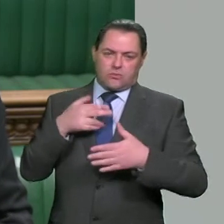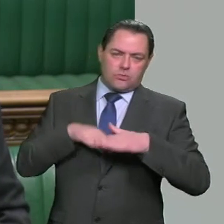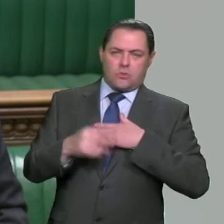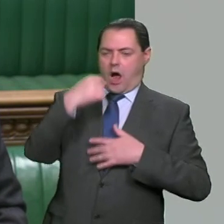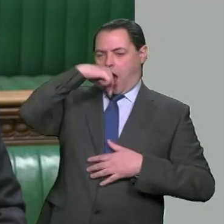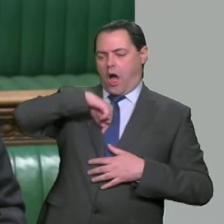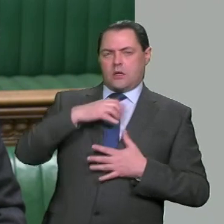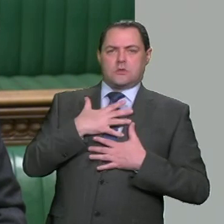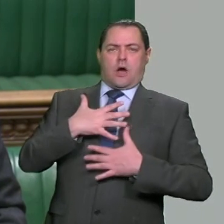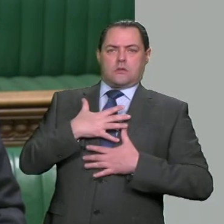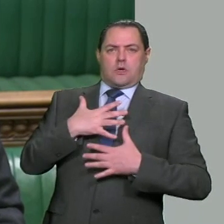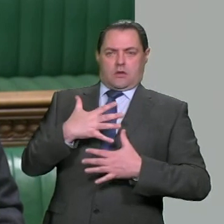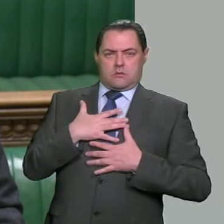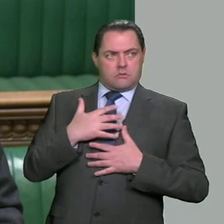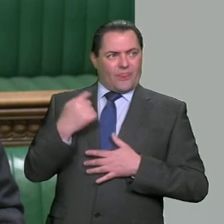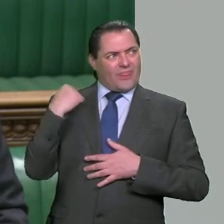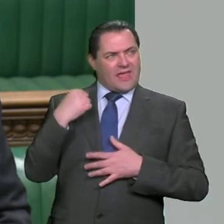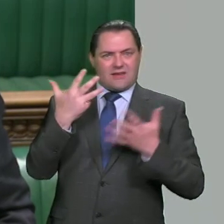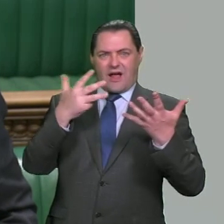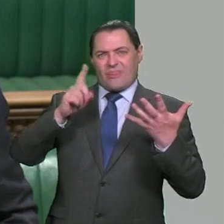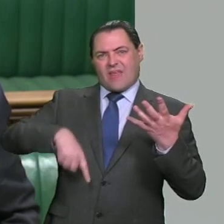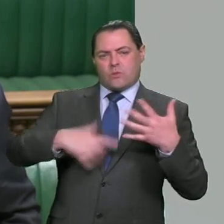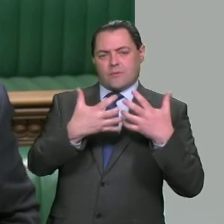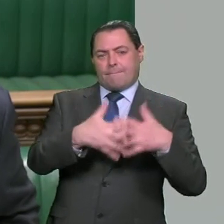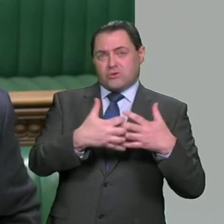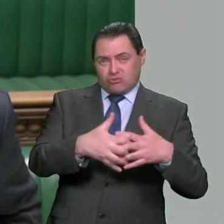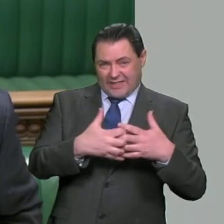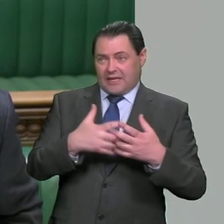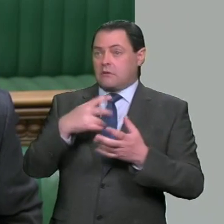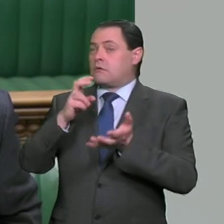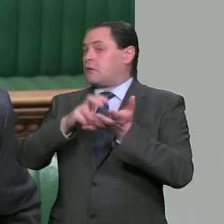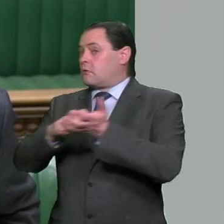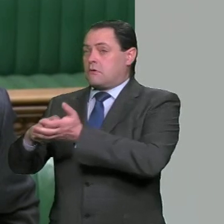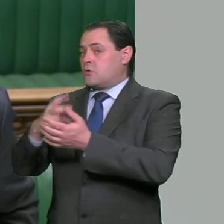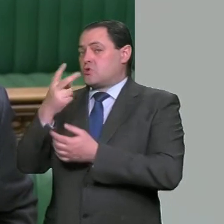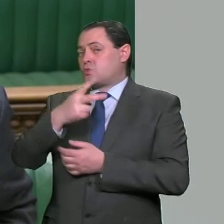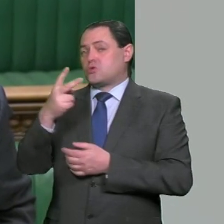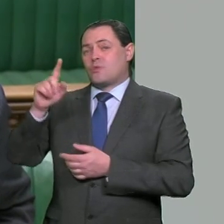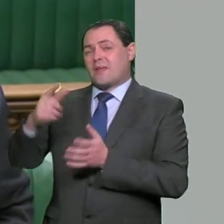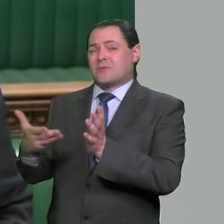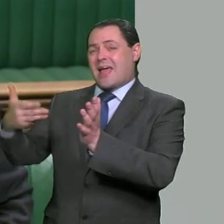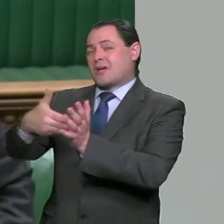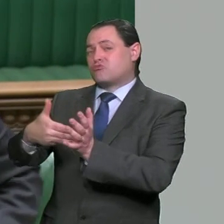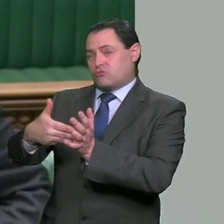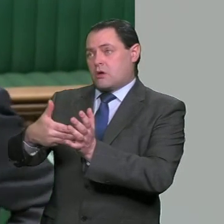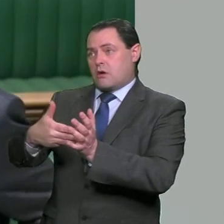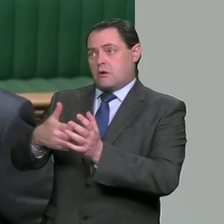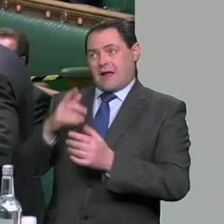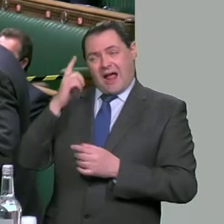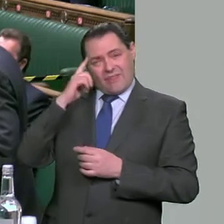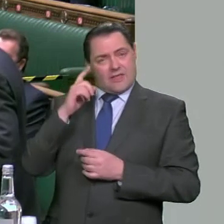We had 9,000 ventilators in this country; we secured 22,000 as a result of that ventilator challenge.